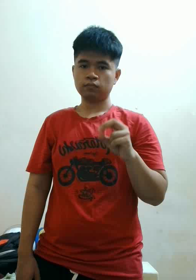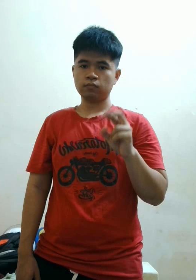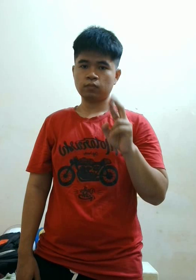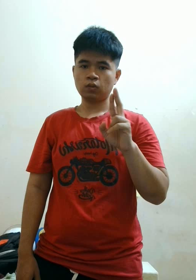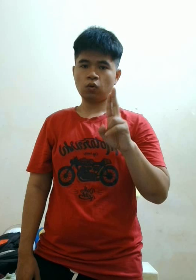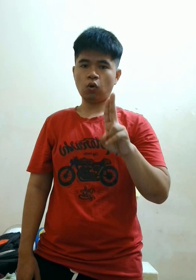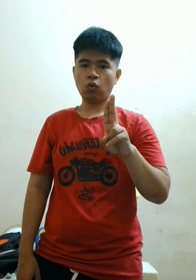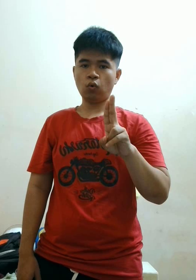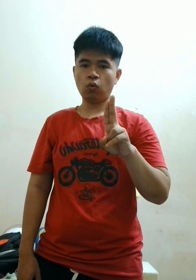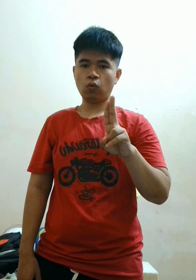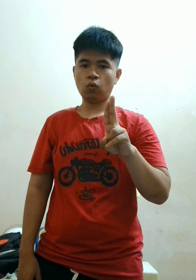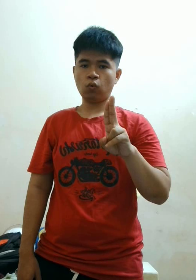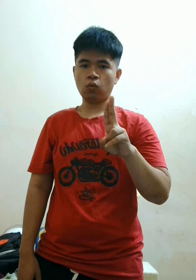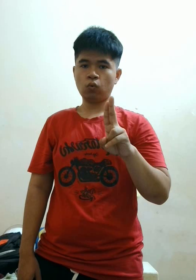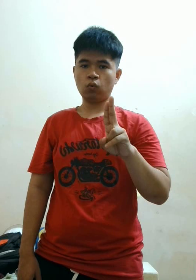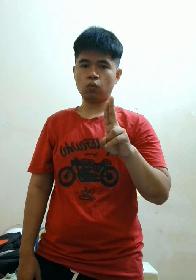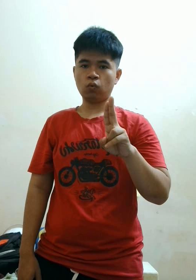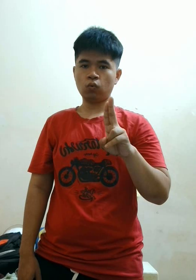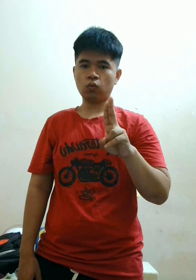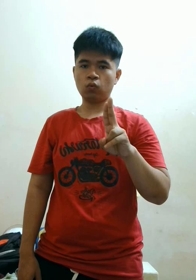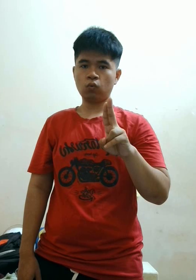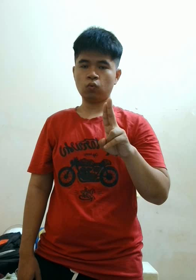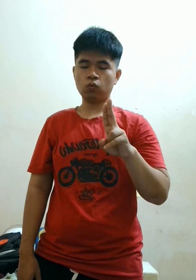u